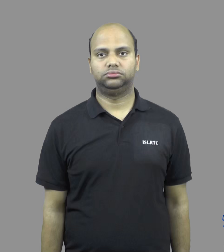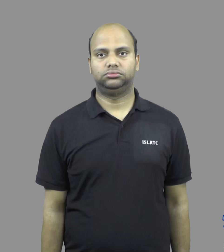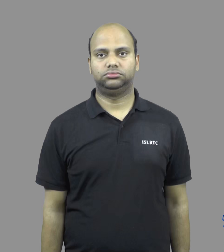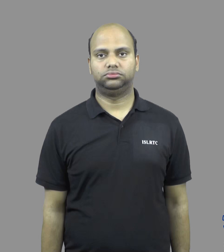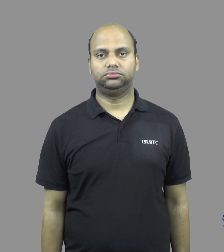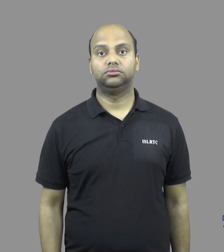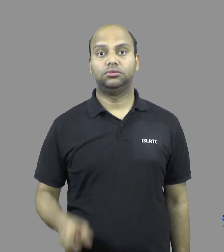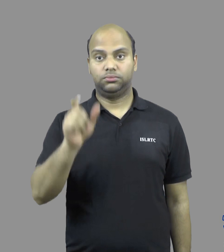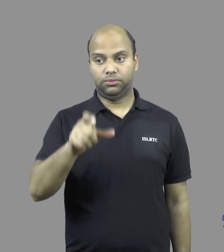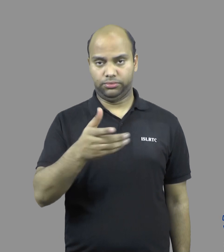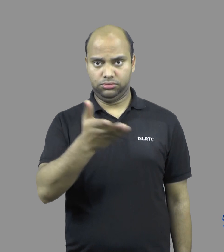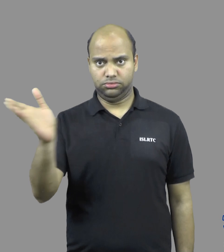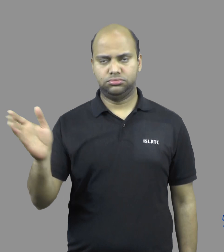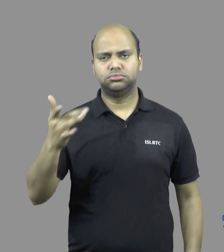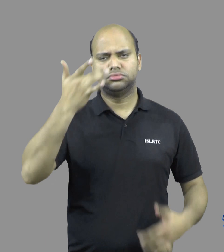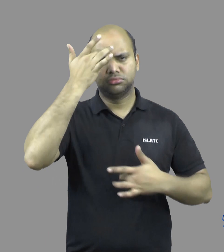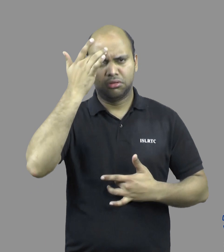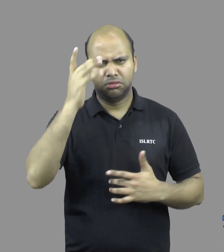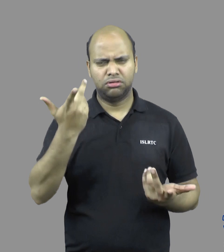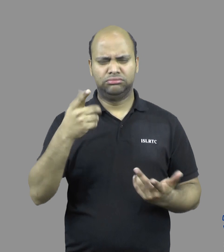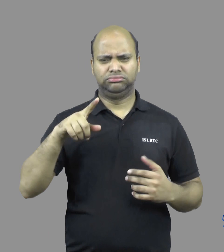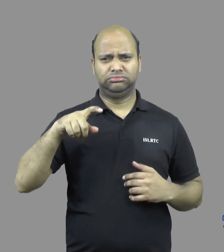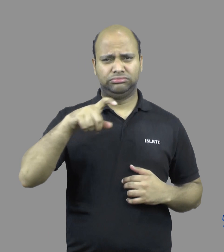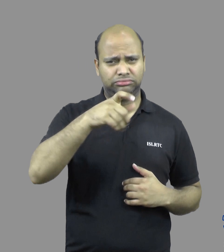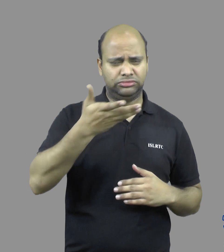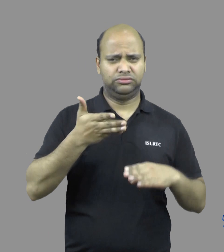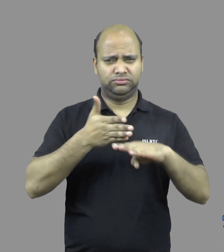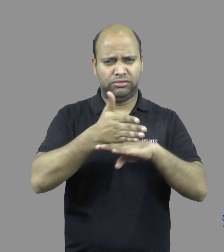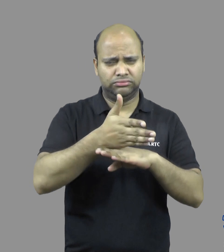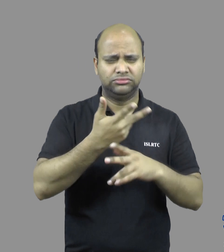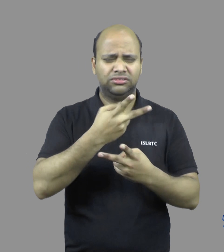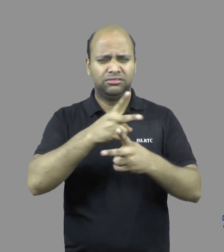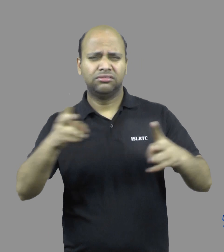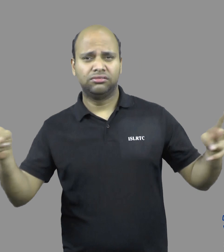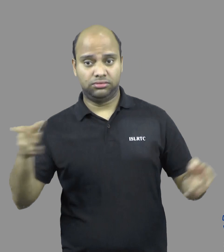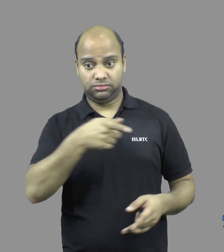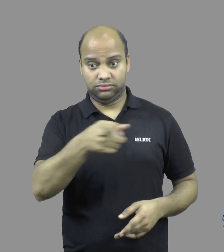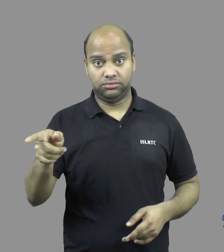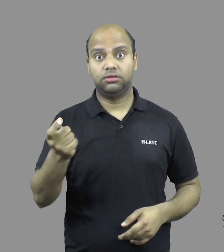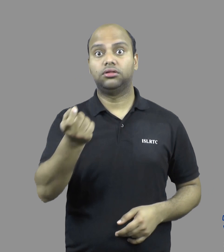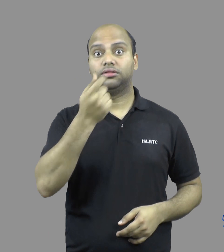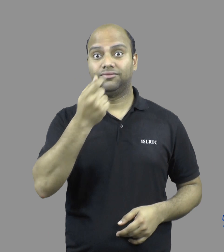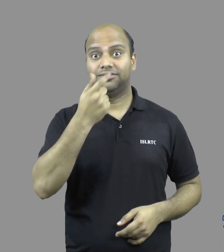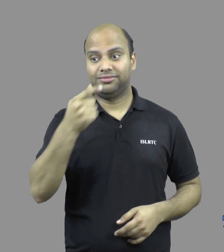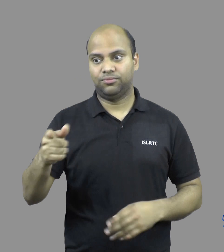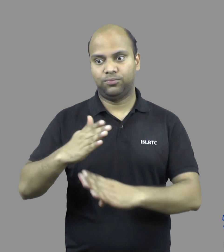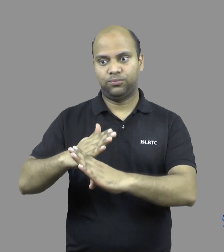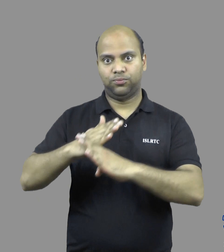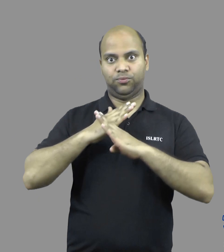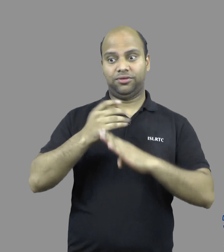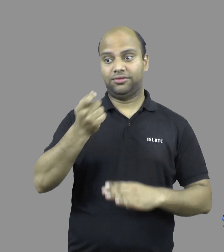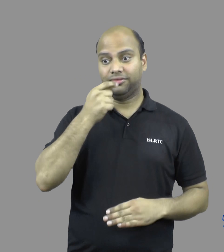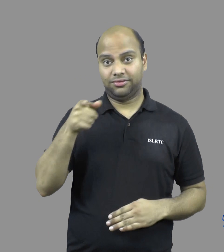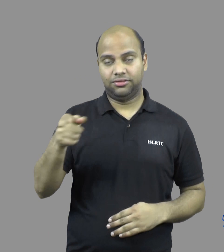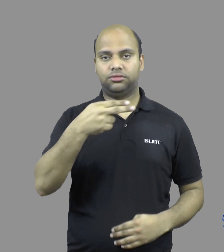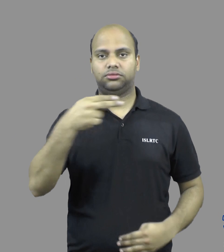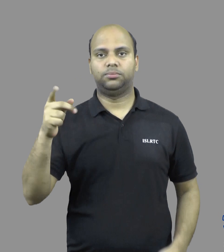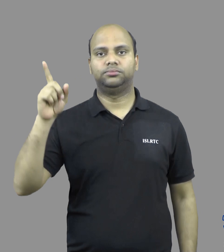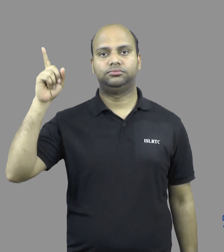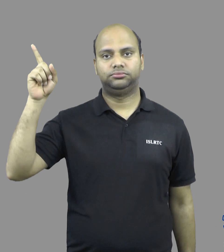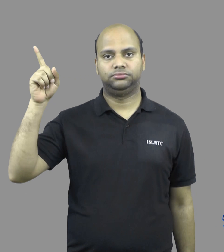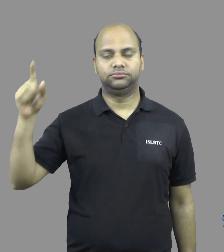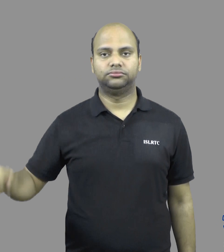Antimicrobial